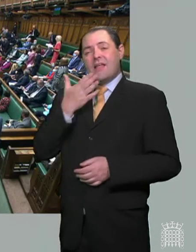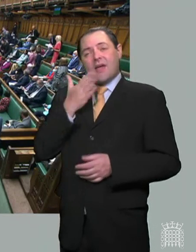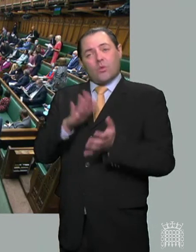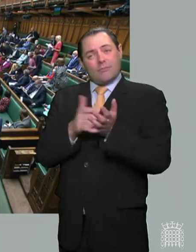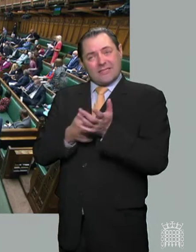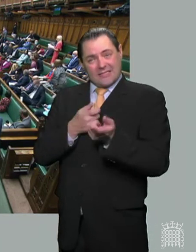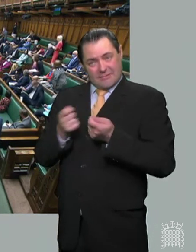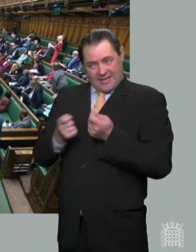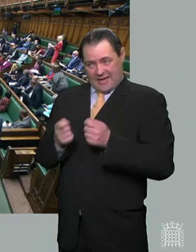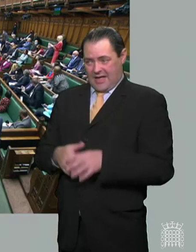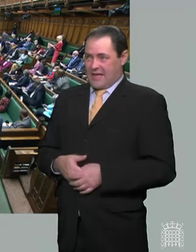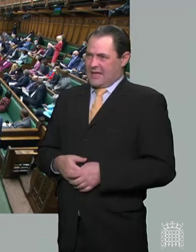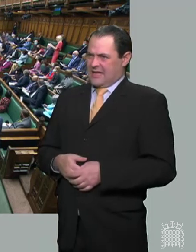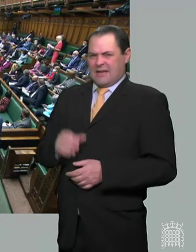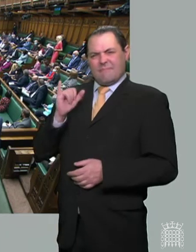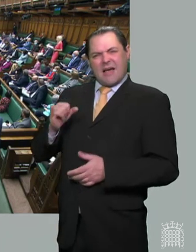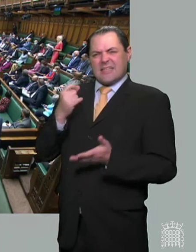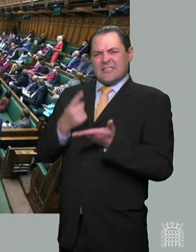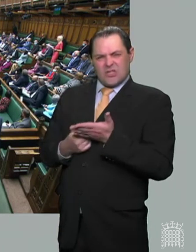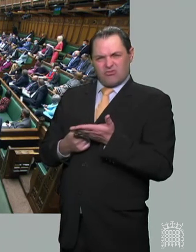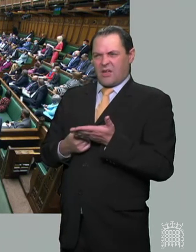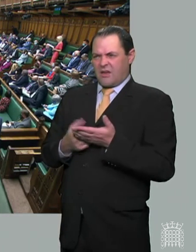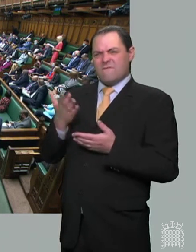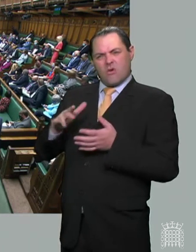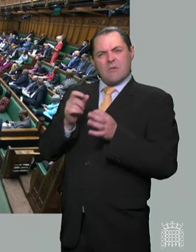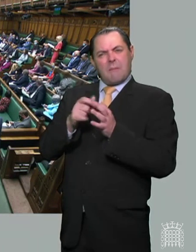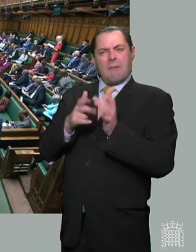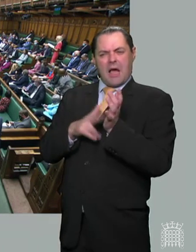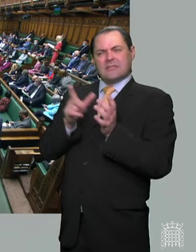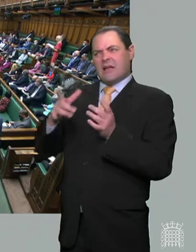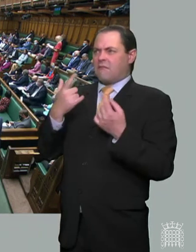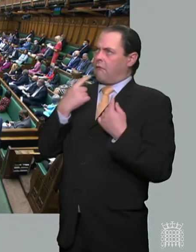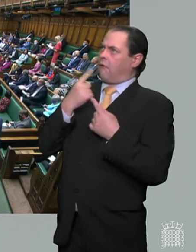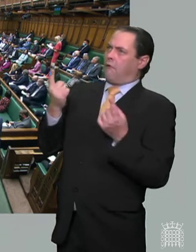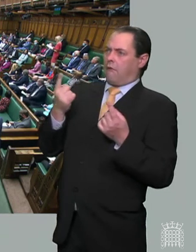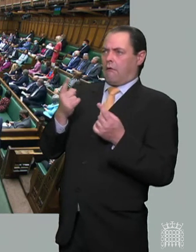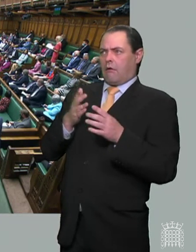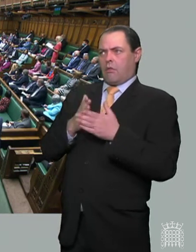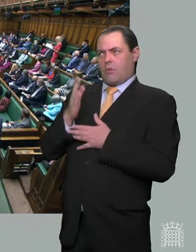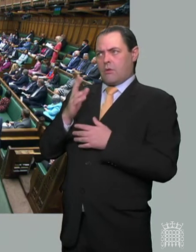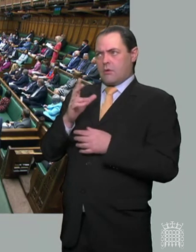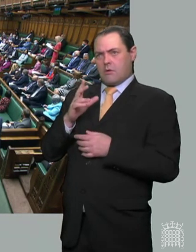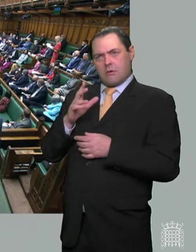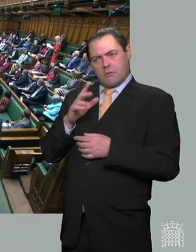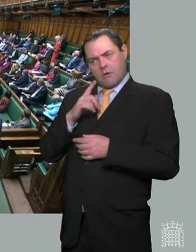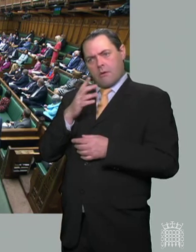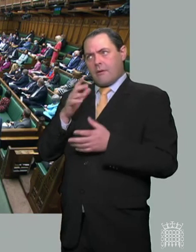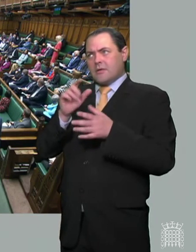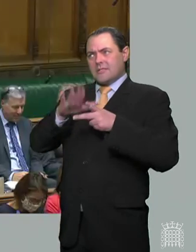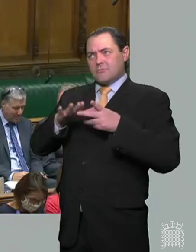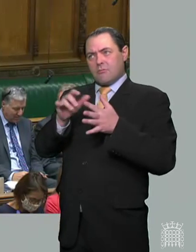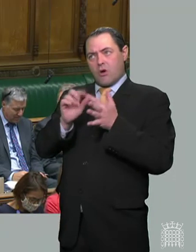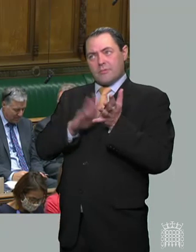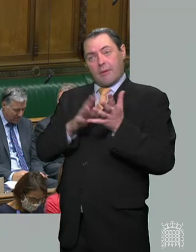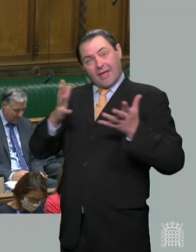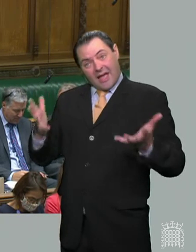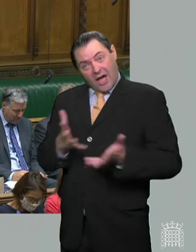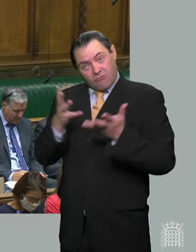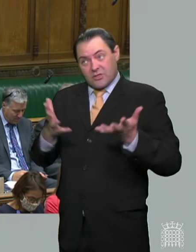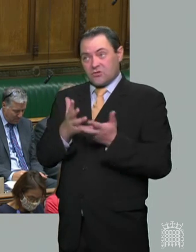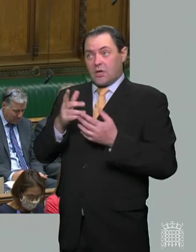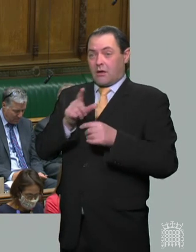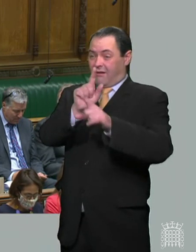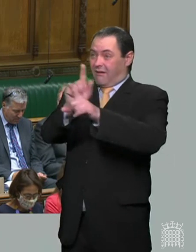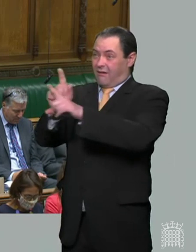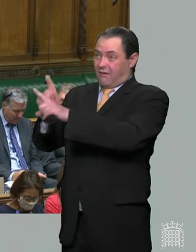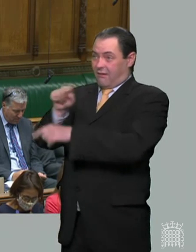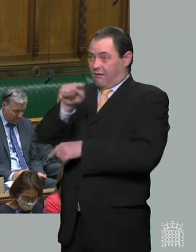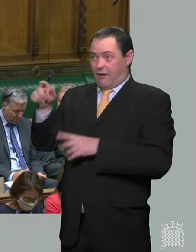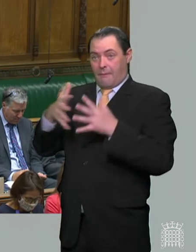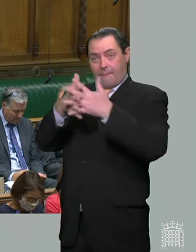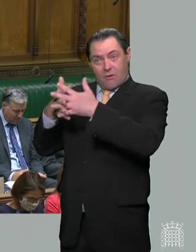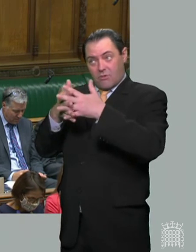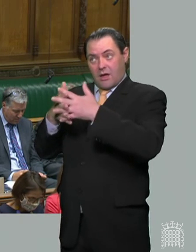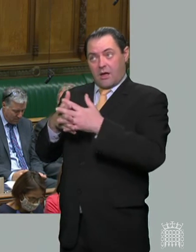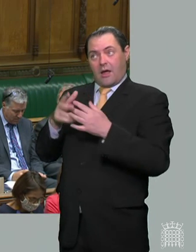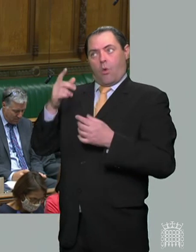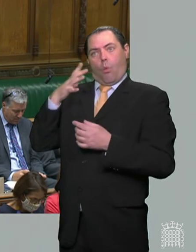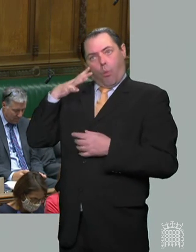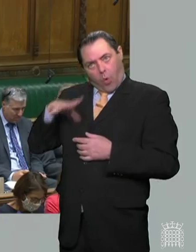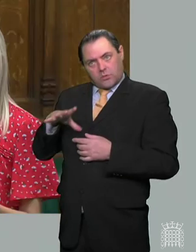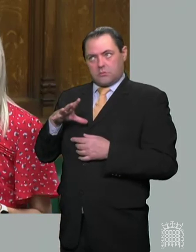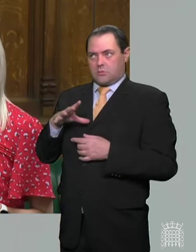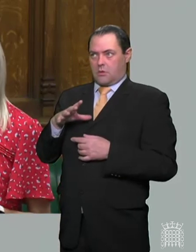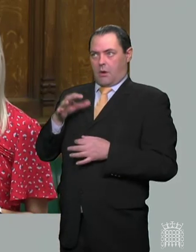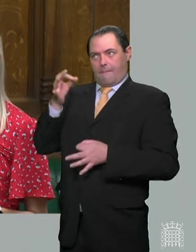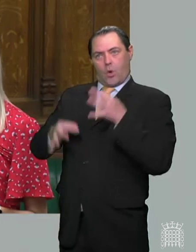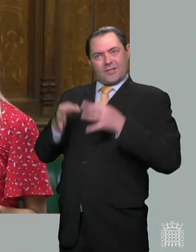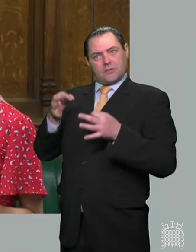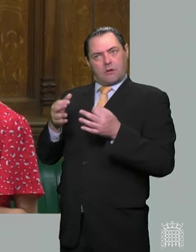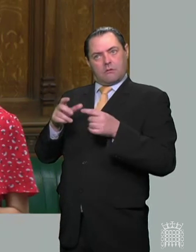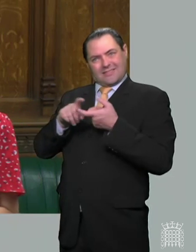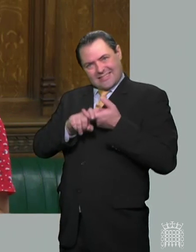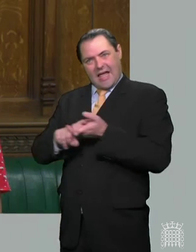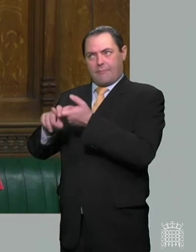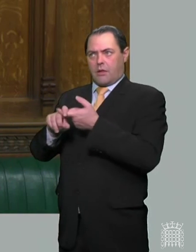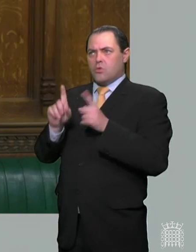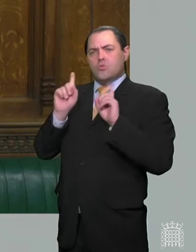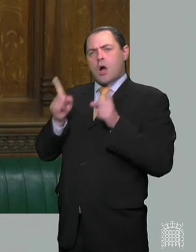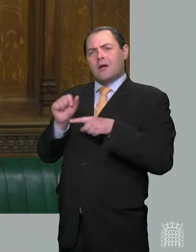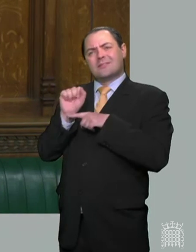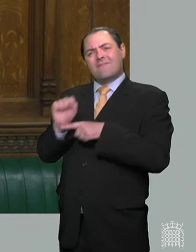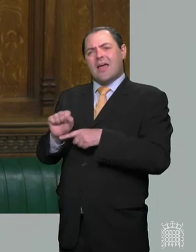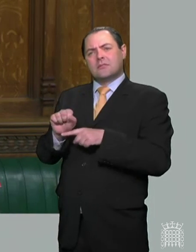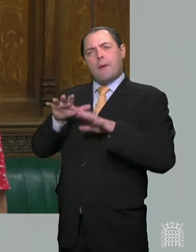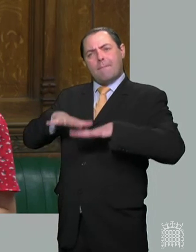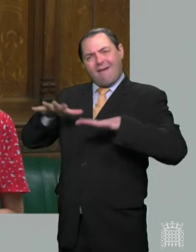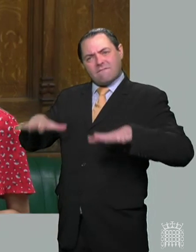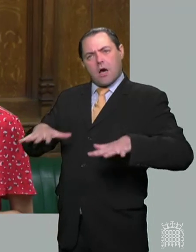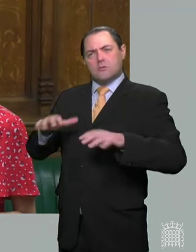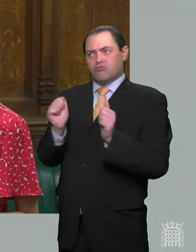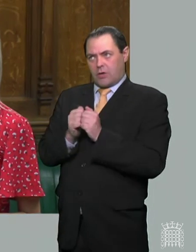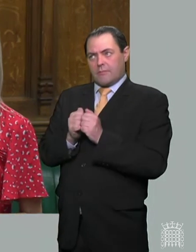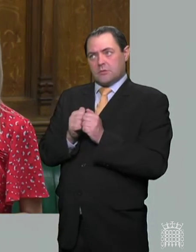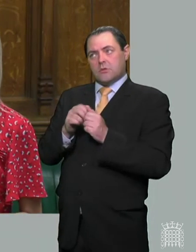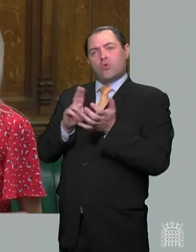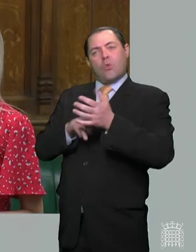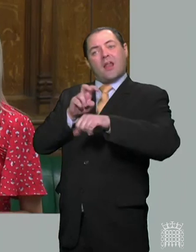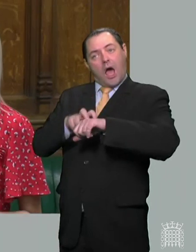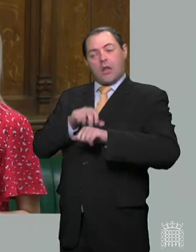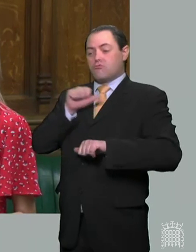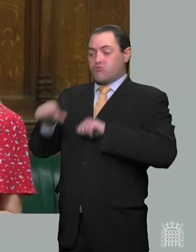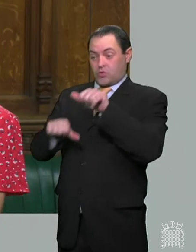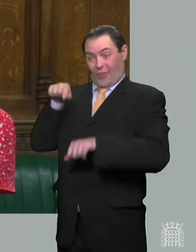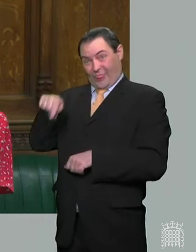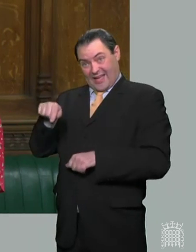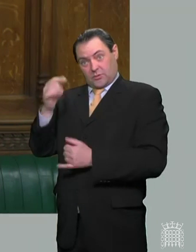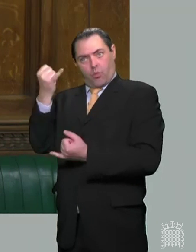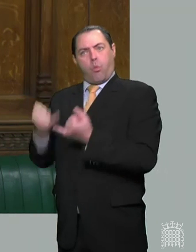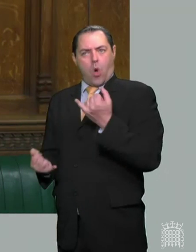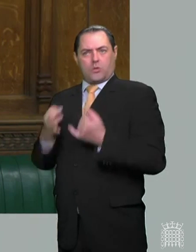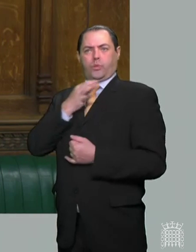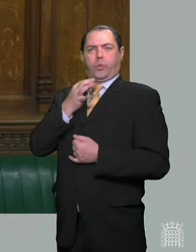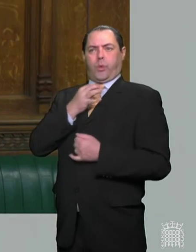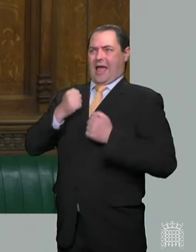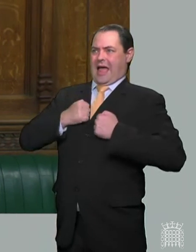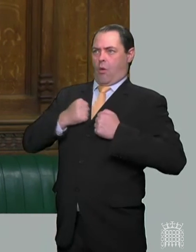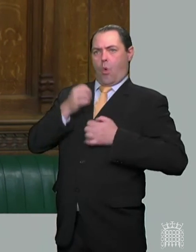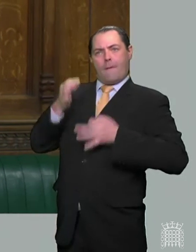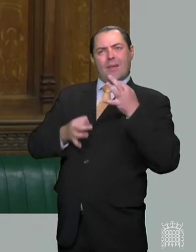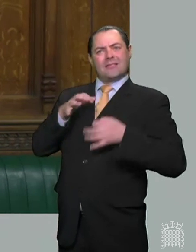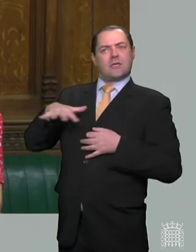Following the ill-informed and partisan comments from President Biden overnight, would the Deputy Prime Minister urge the Prime Minister to point out to those he meets in the US who actually care about political stability in Northern Ireland that, far from defending the Belfast agreement, the Northern Ireland protocol is now the single greatest danger to the political institutions?